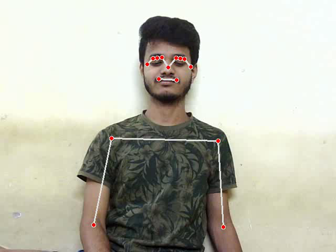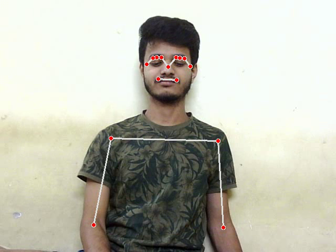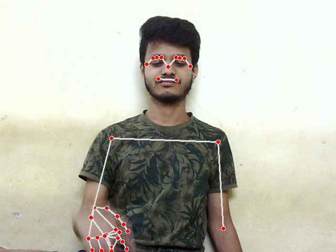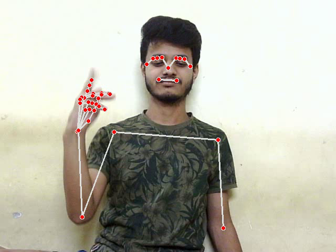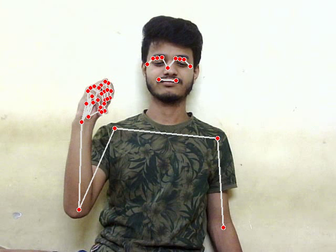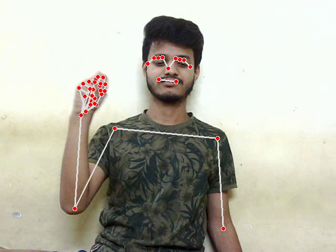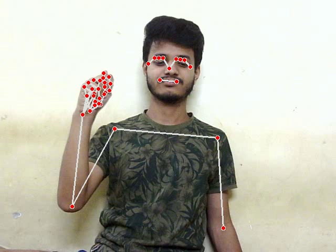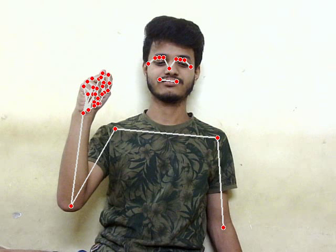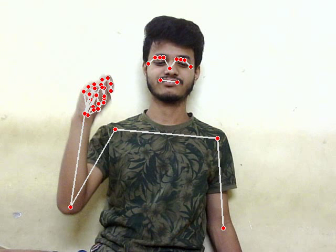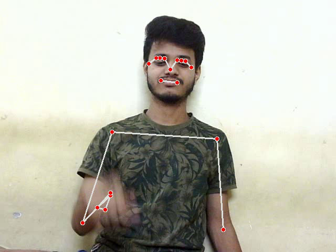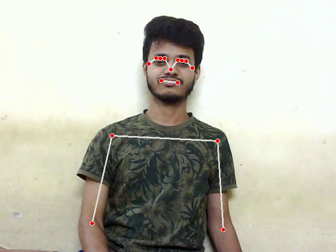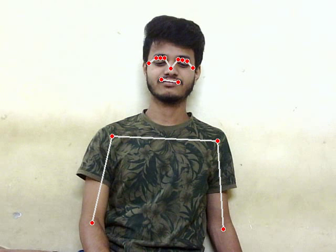bathroom